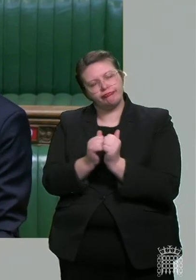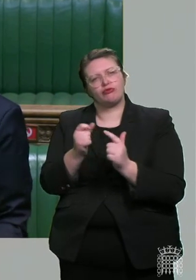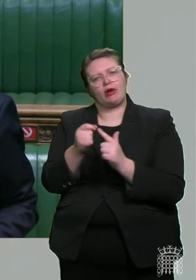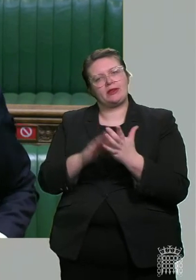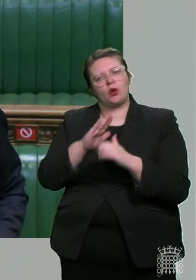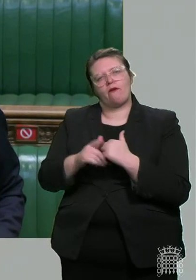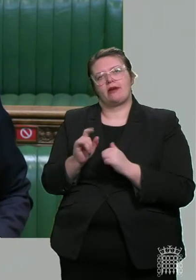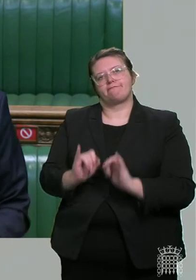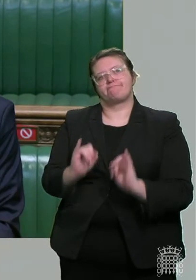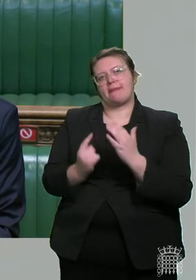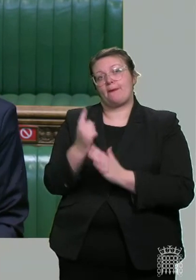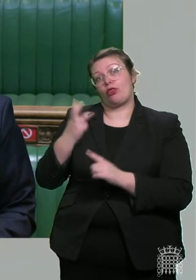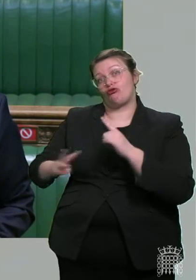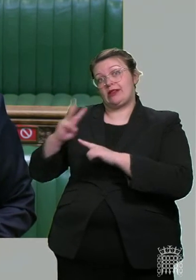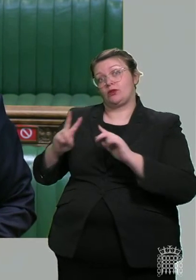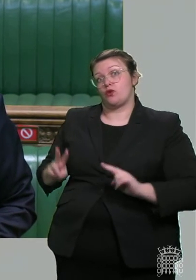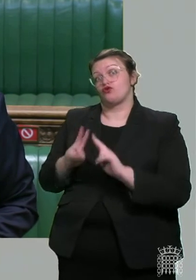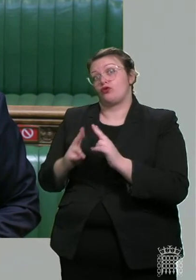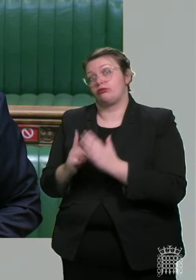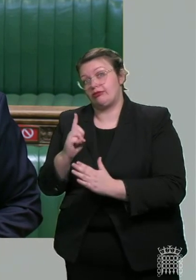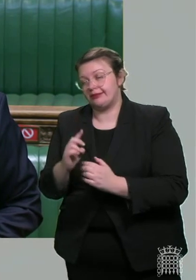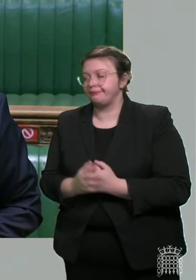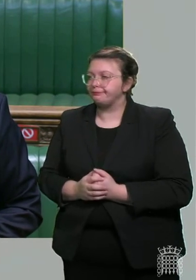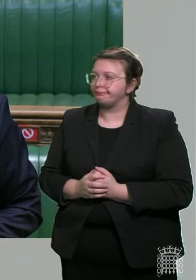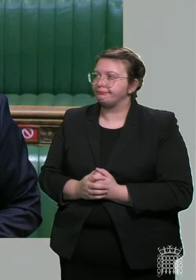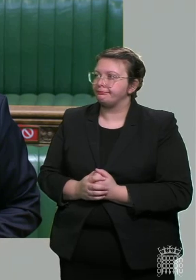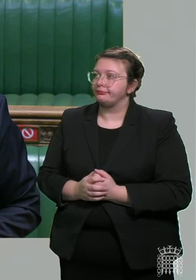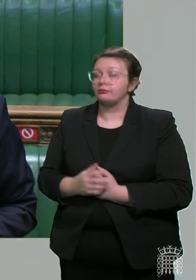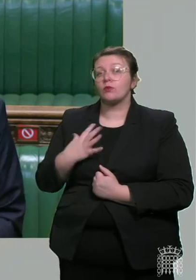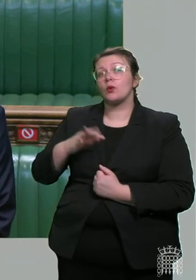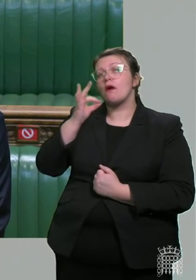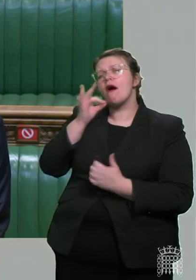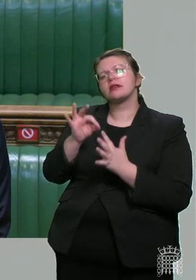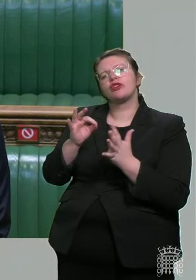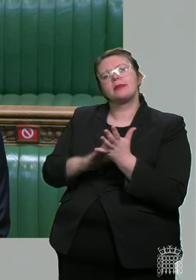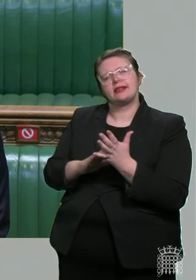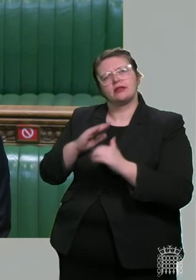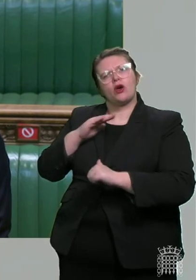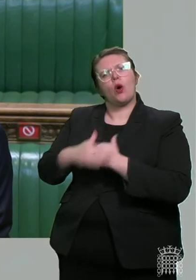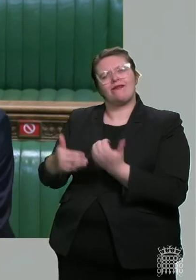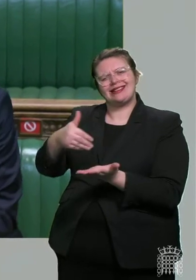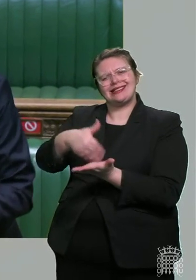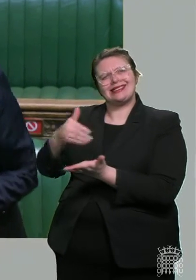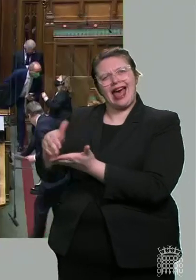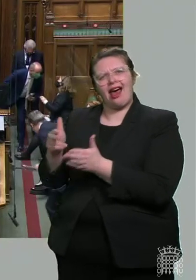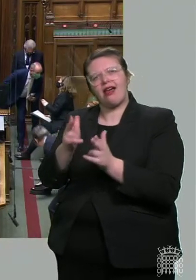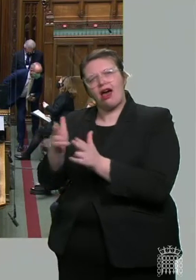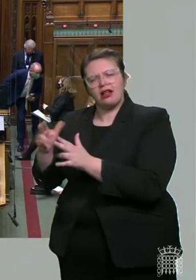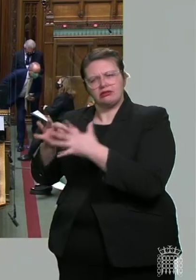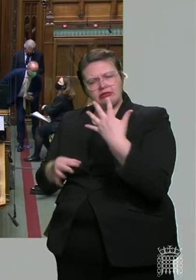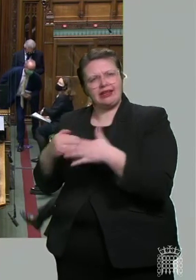Does the Prime Minister agree with President Biden that the sale of arms which could be used in the war in Yemen should be suspended?